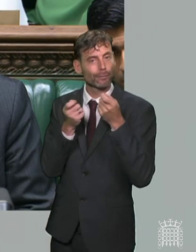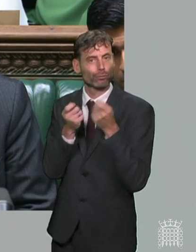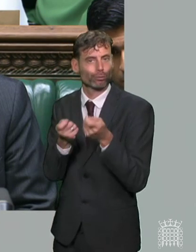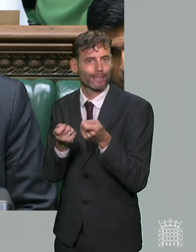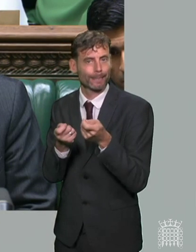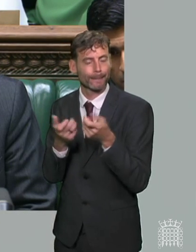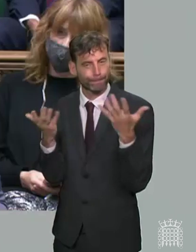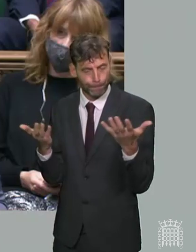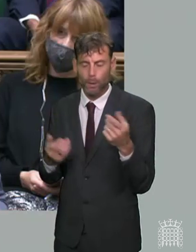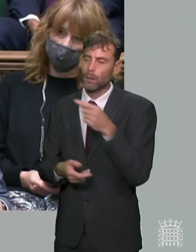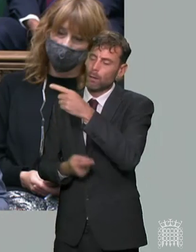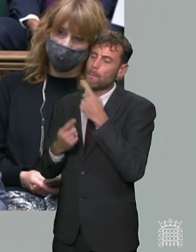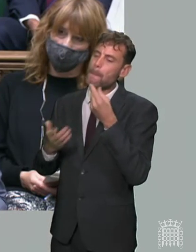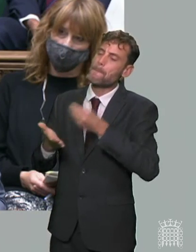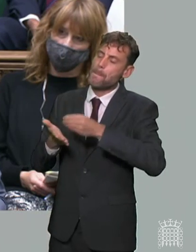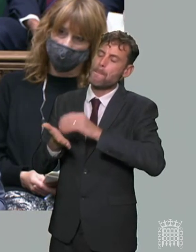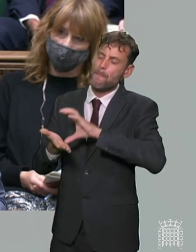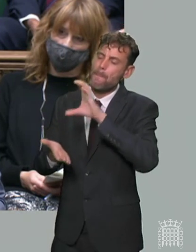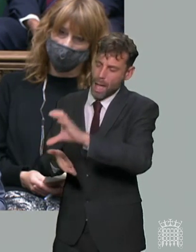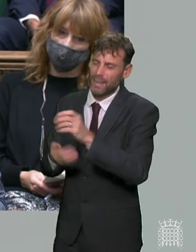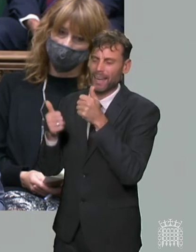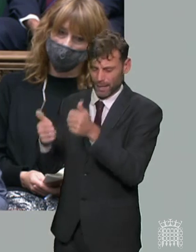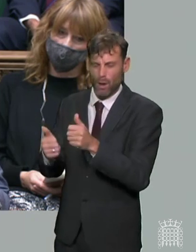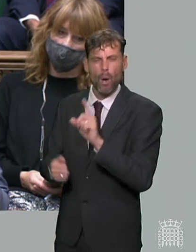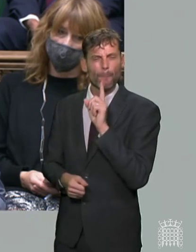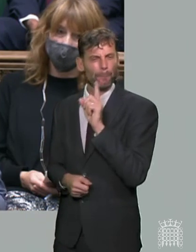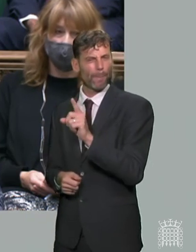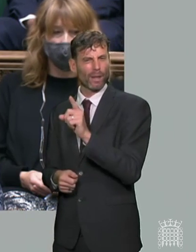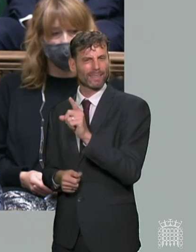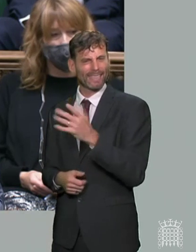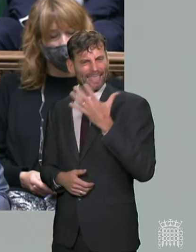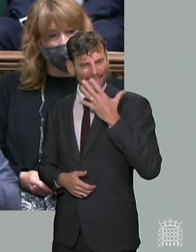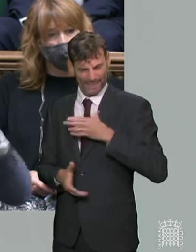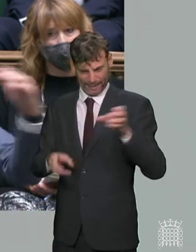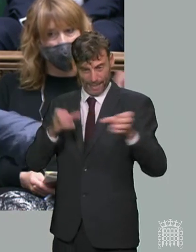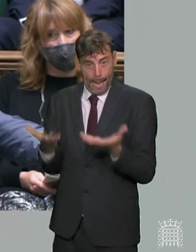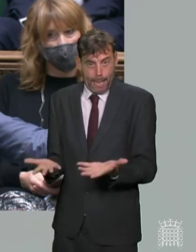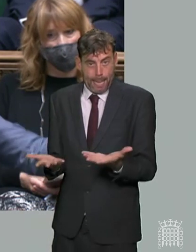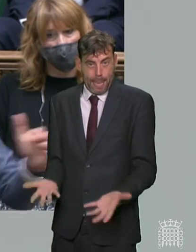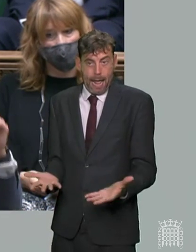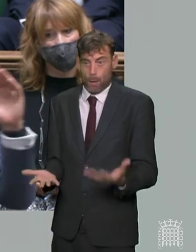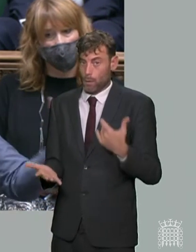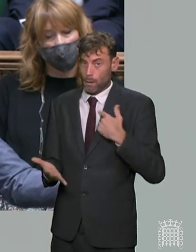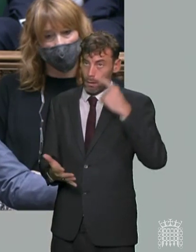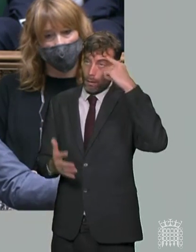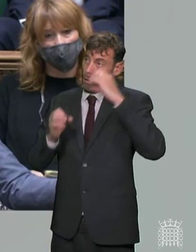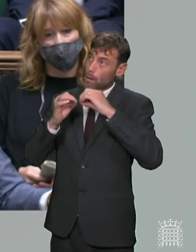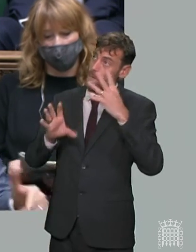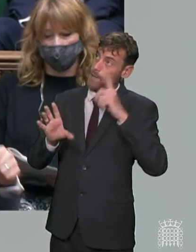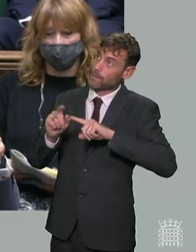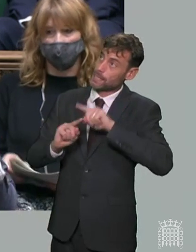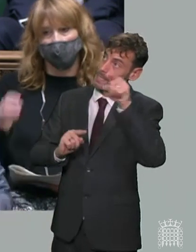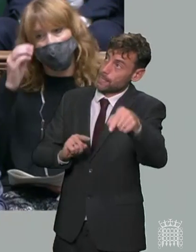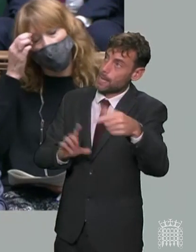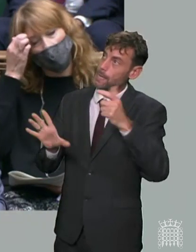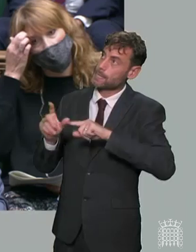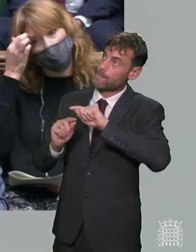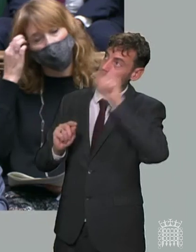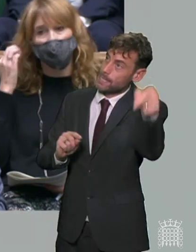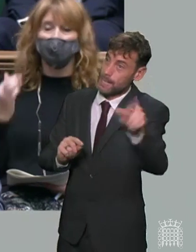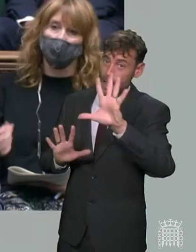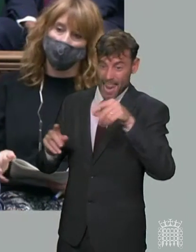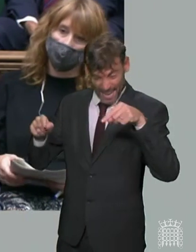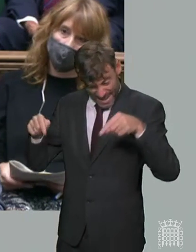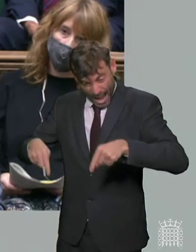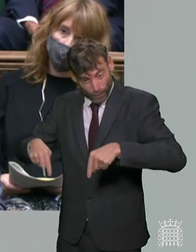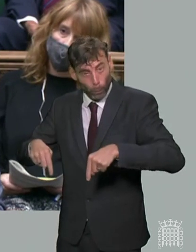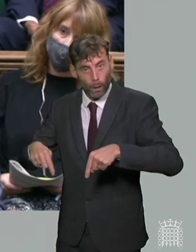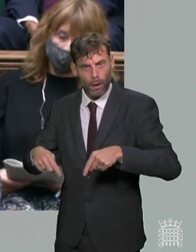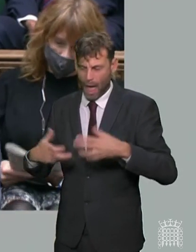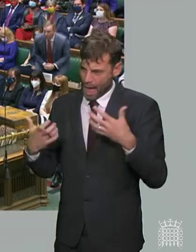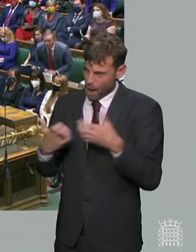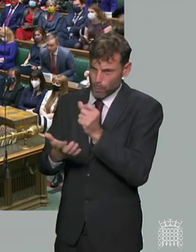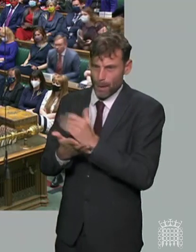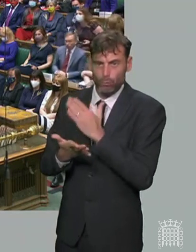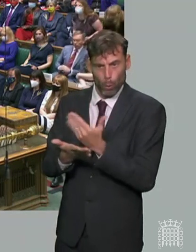So regardless of the money, how are we are going to make sure that we have the personnel, not in five or seven years’ time, but now, to be able to save lives?